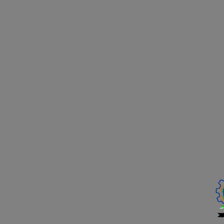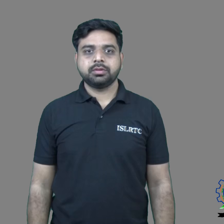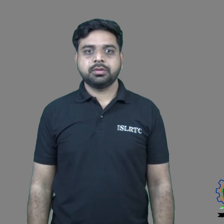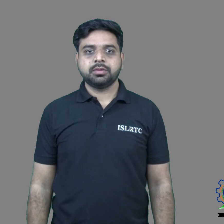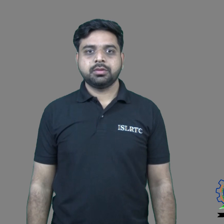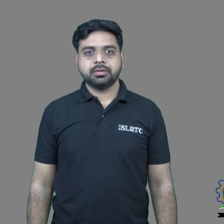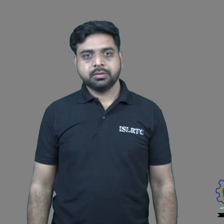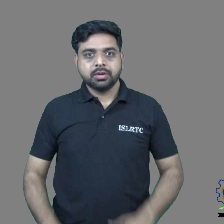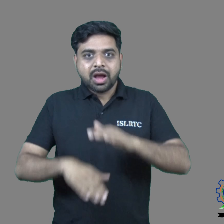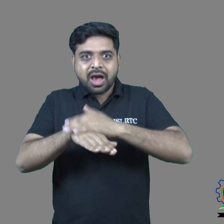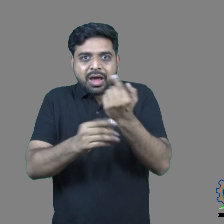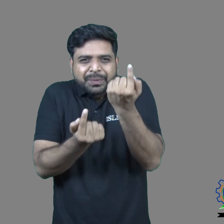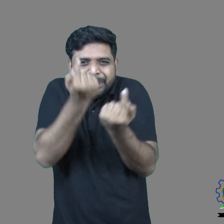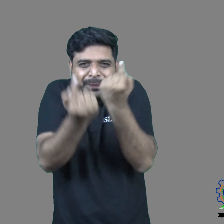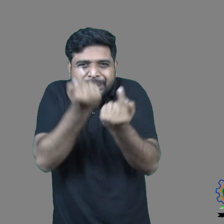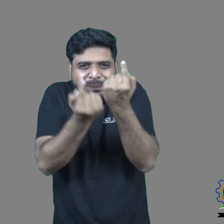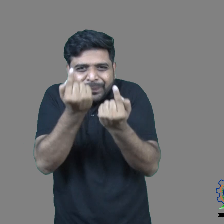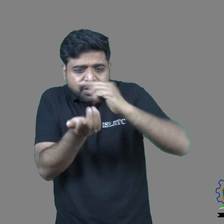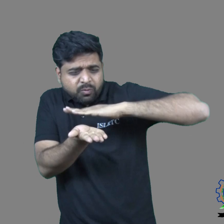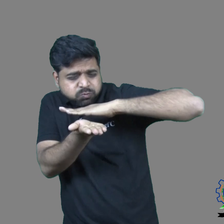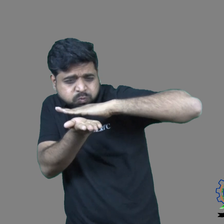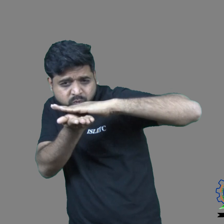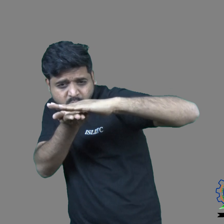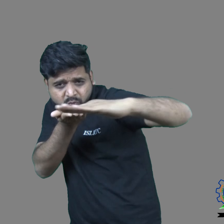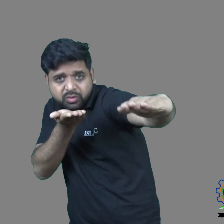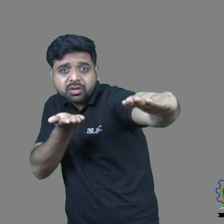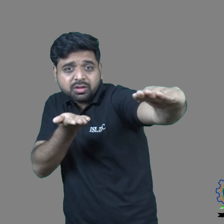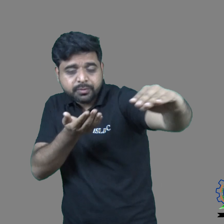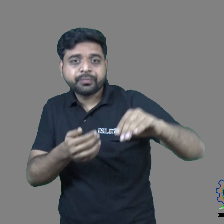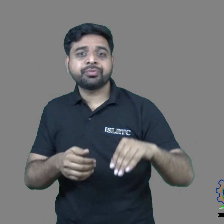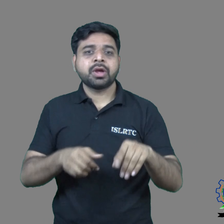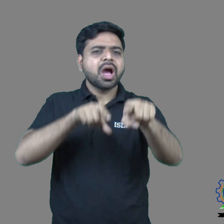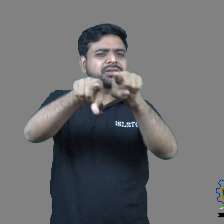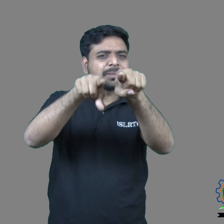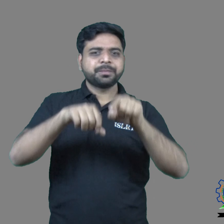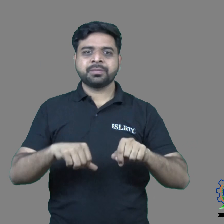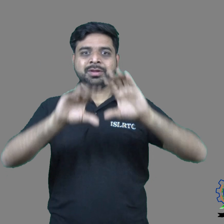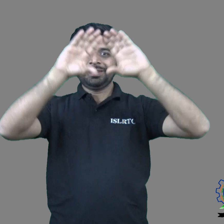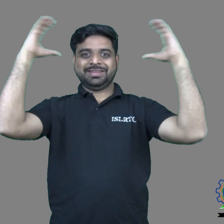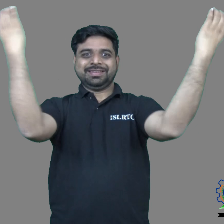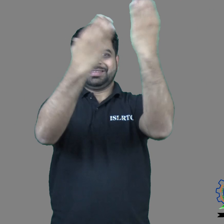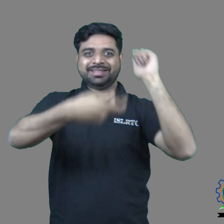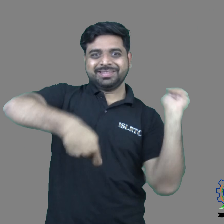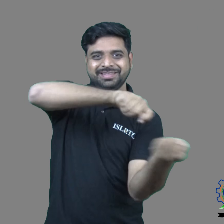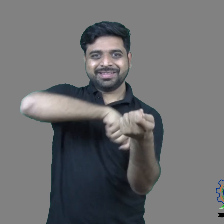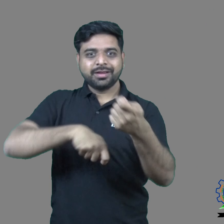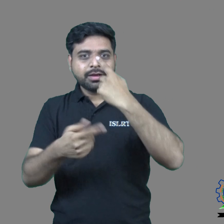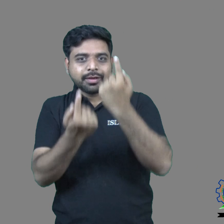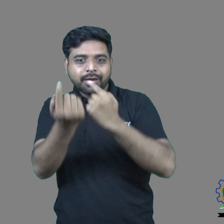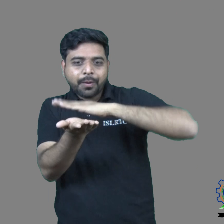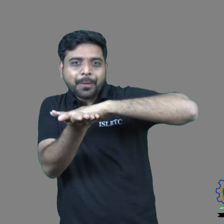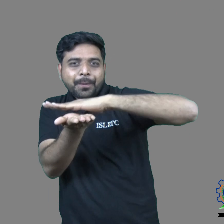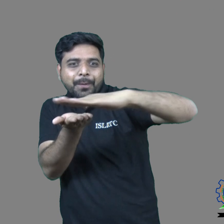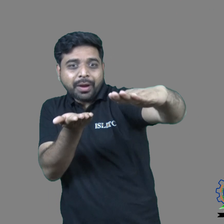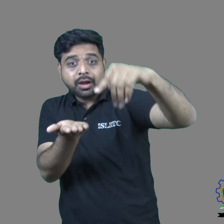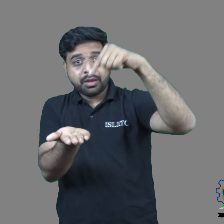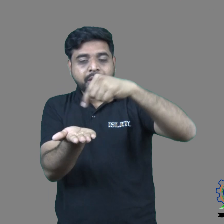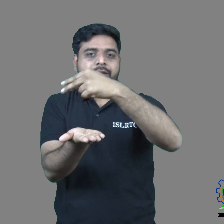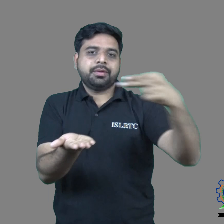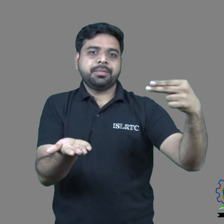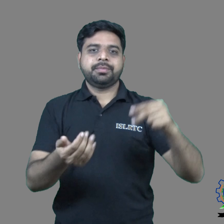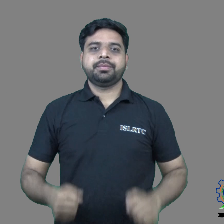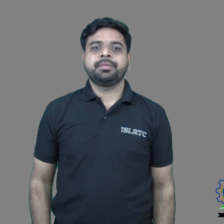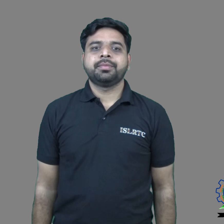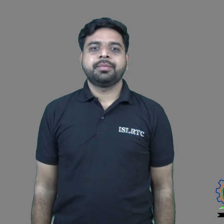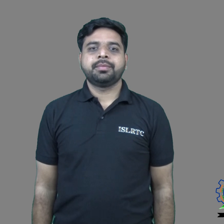Flat Gardens